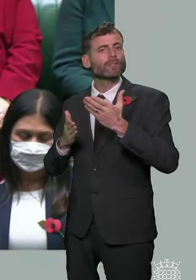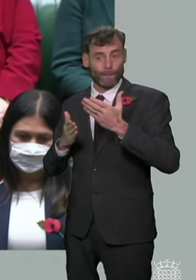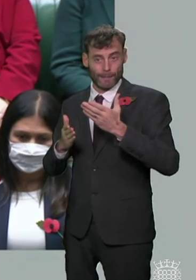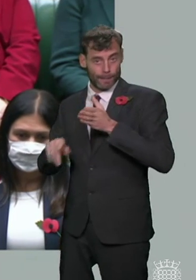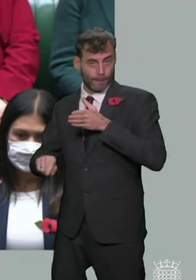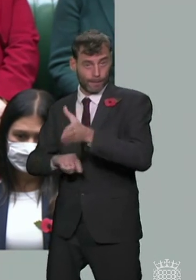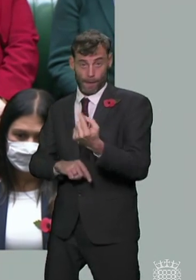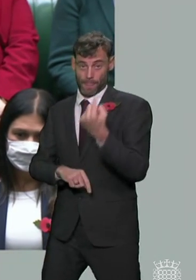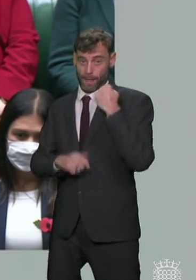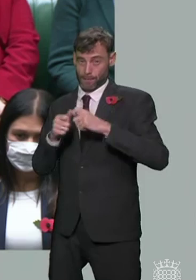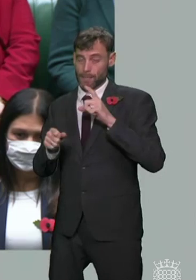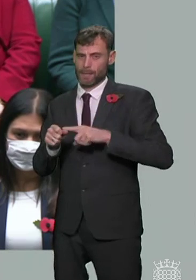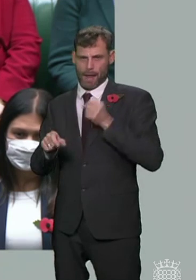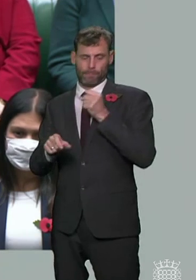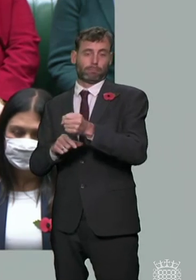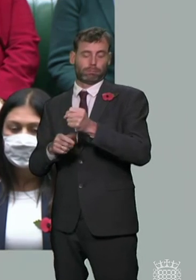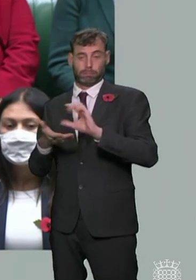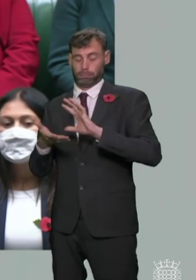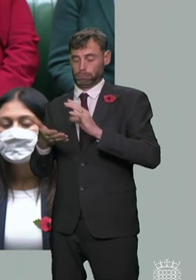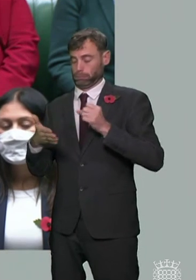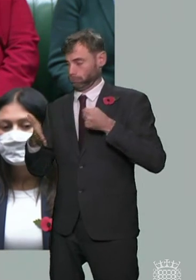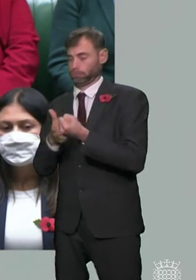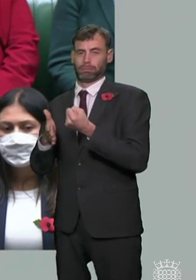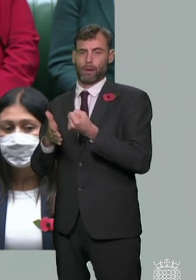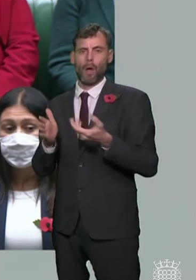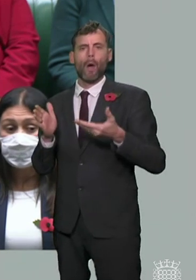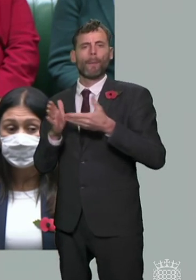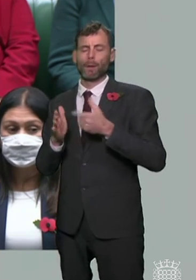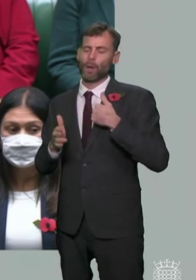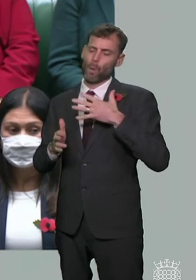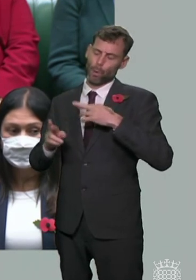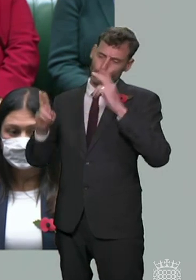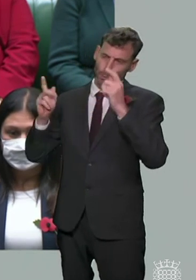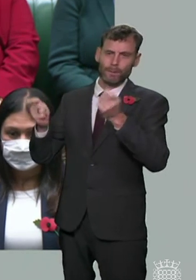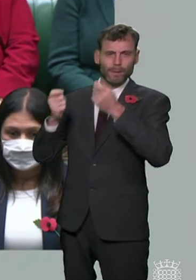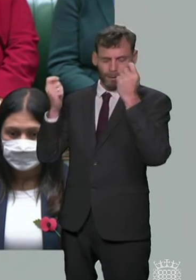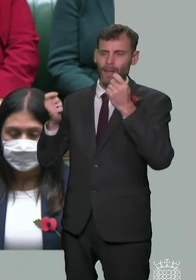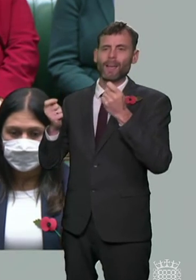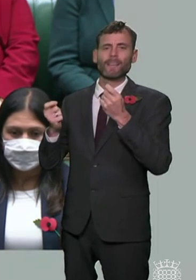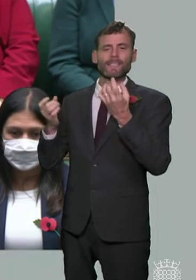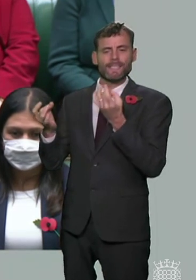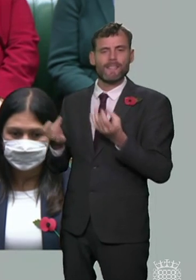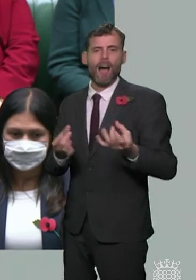I would also like to wish all those who are celebrating tomorrow a very happy and peaceful Diwali.